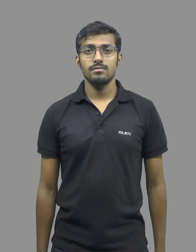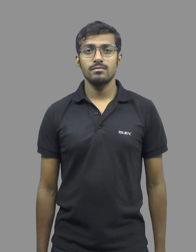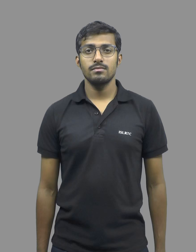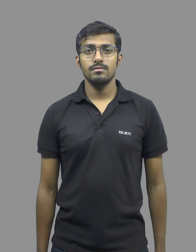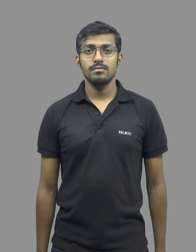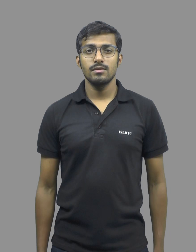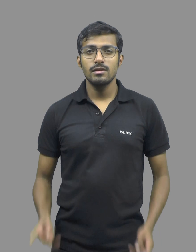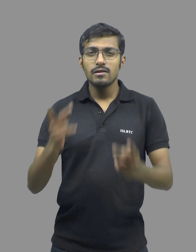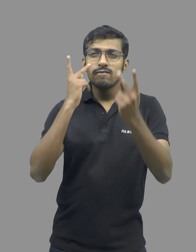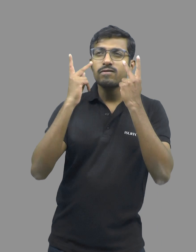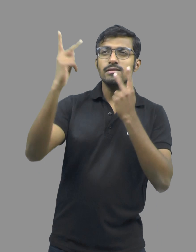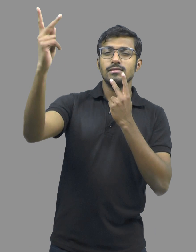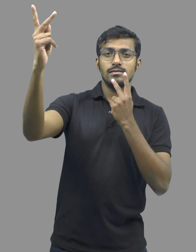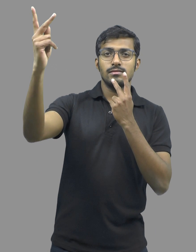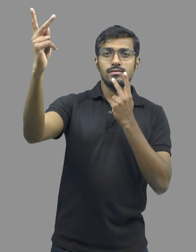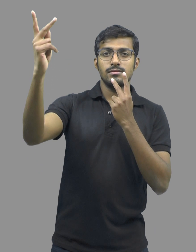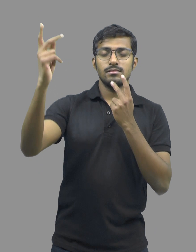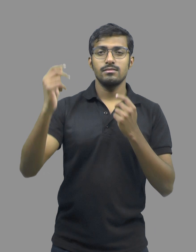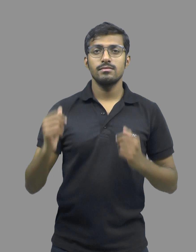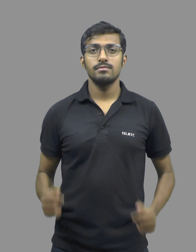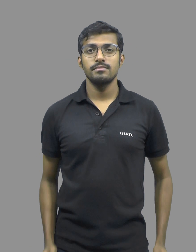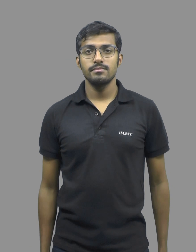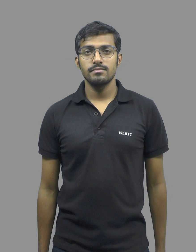Vision